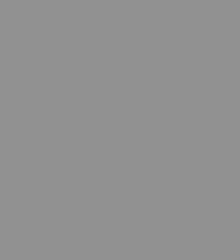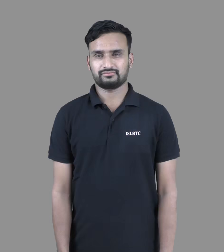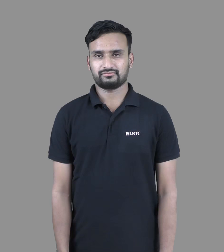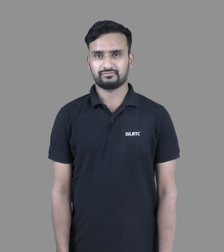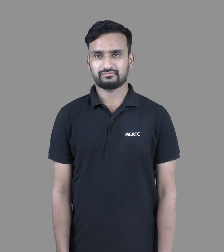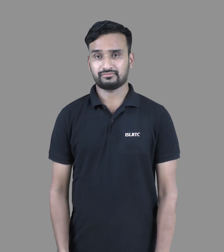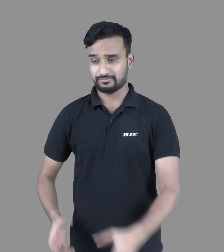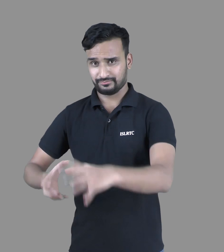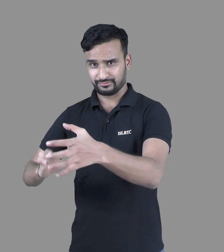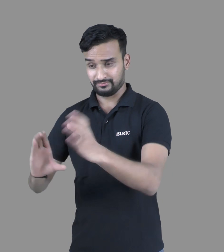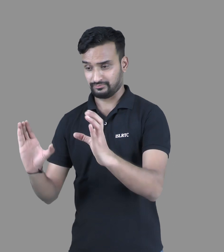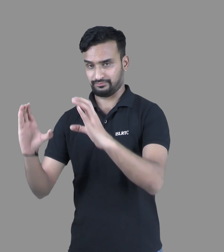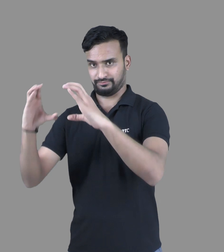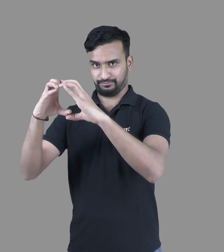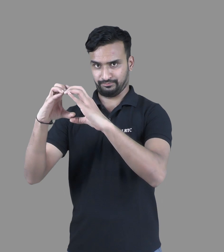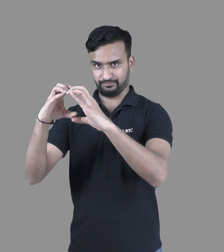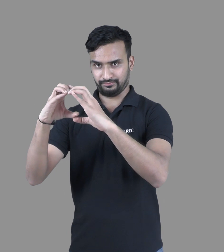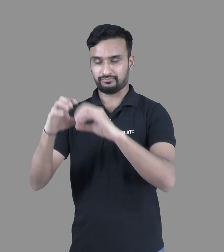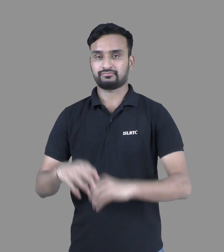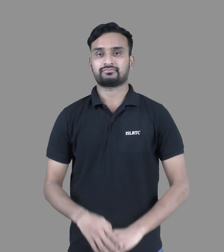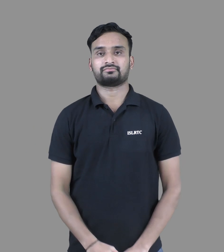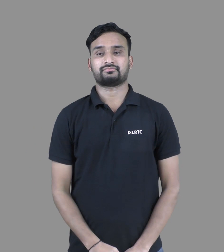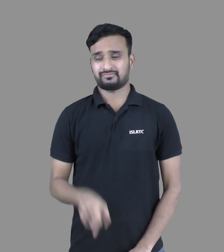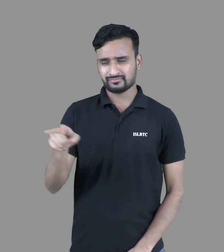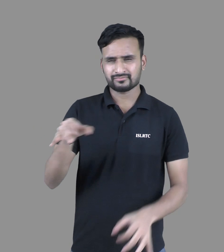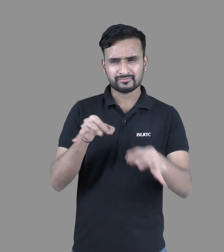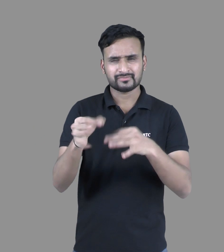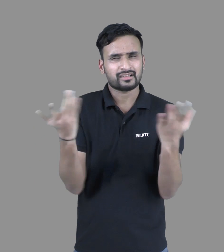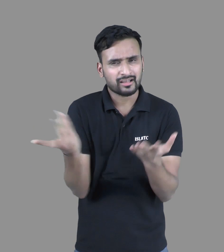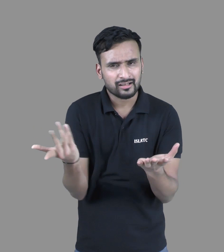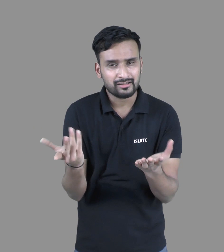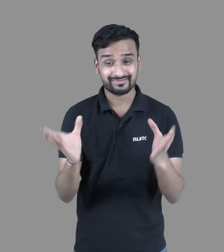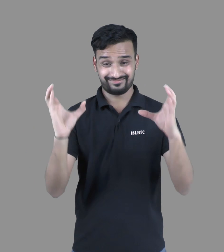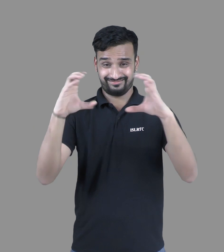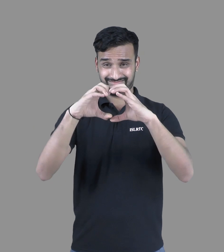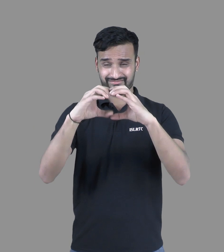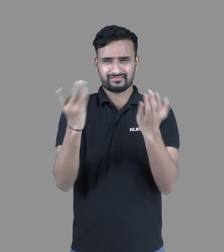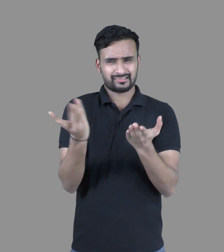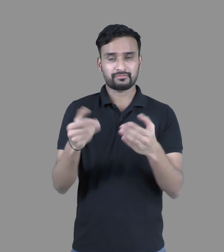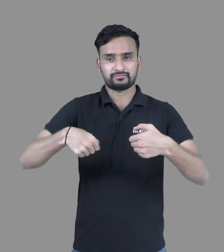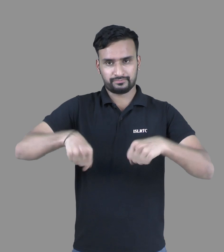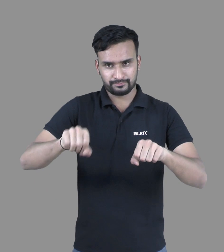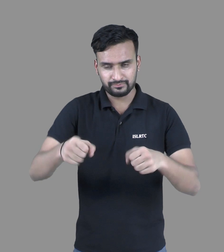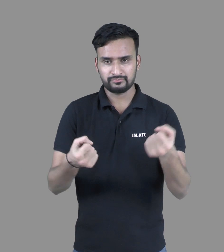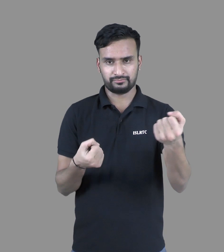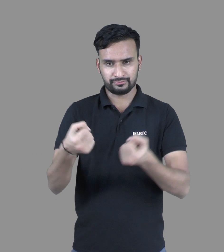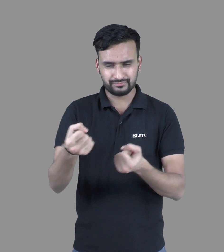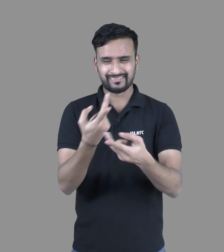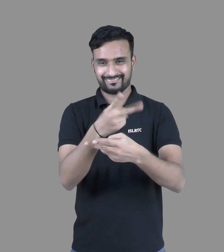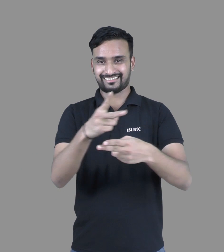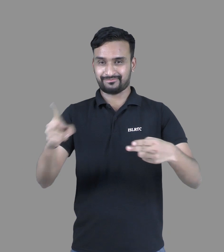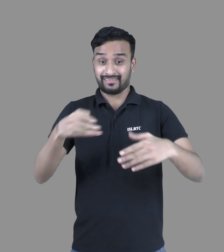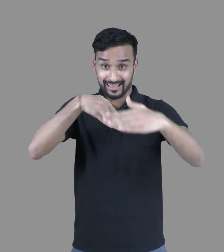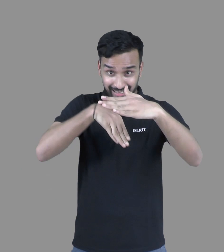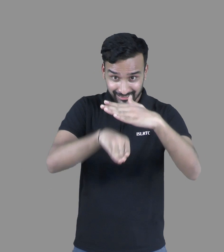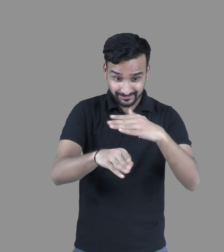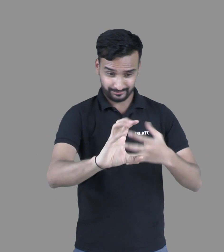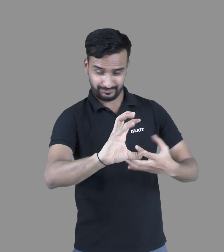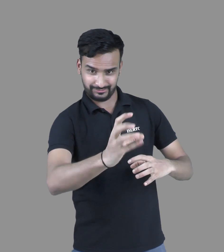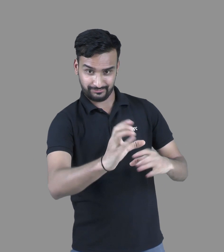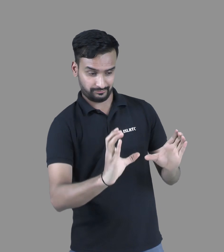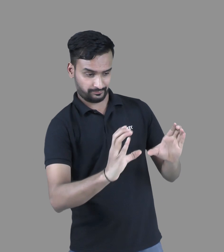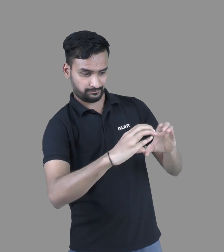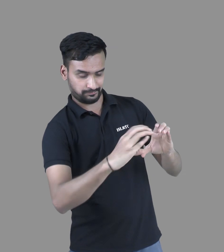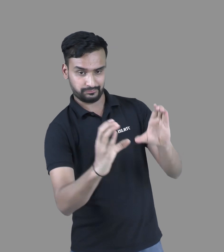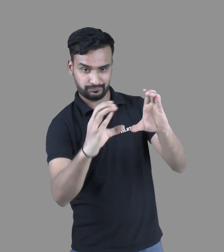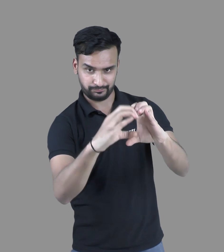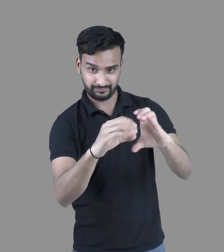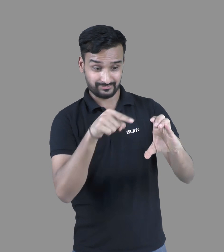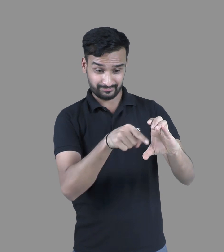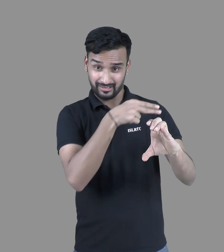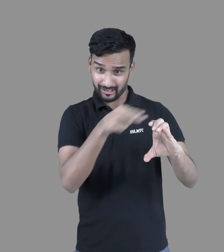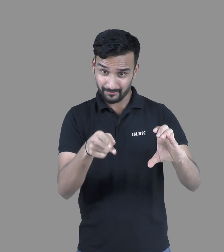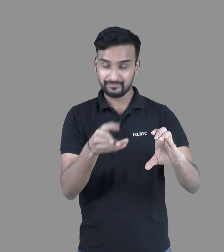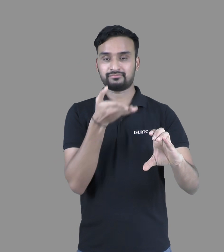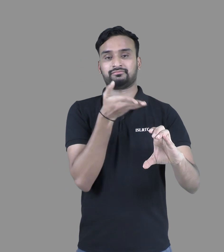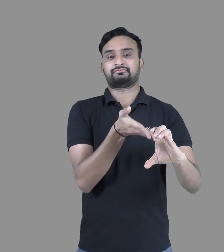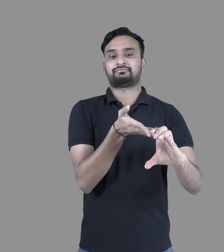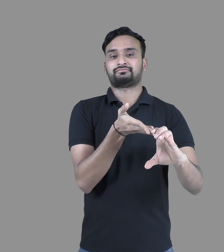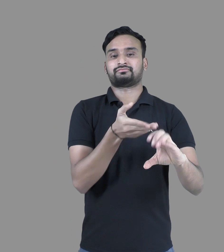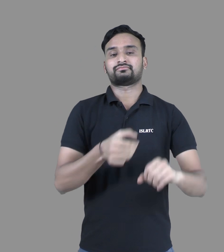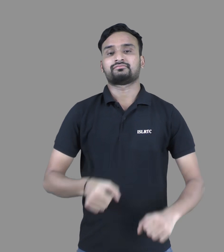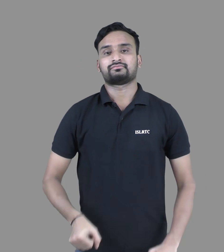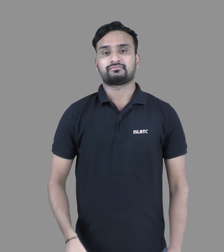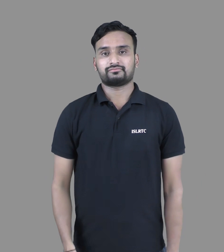Split Pulley